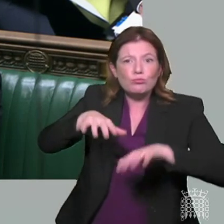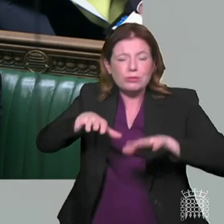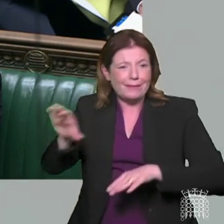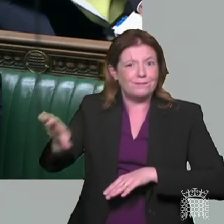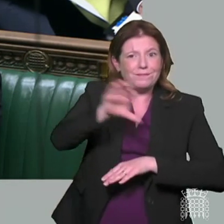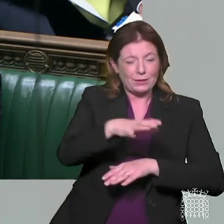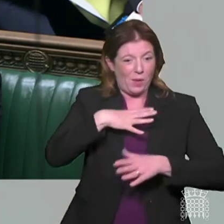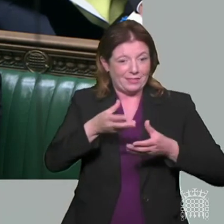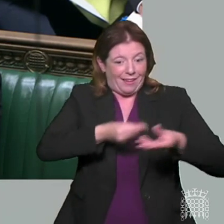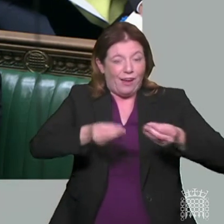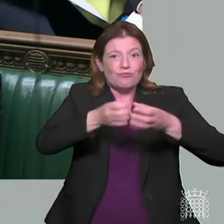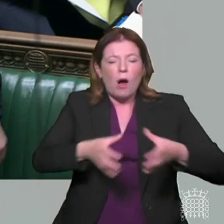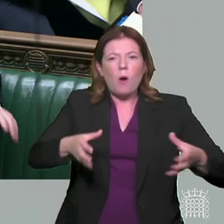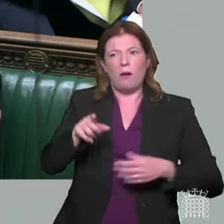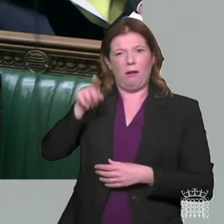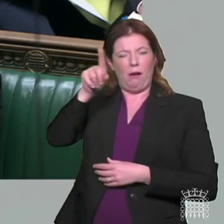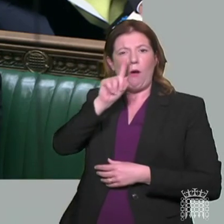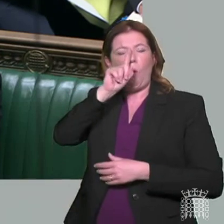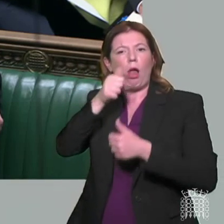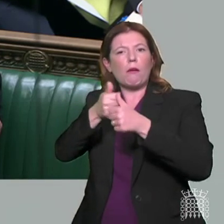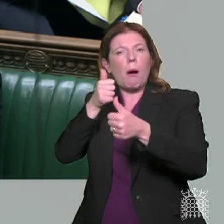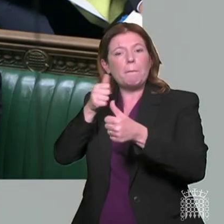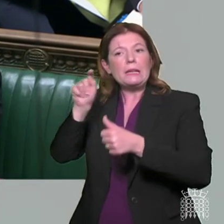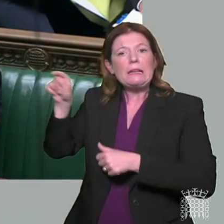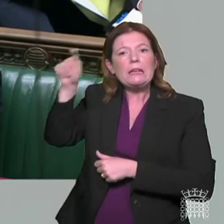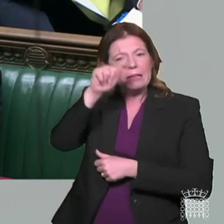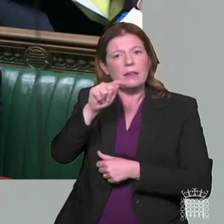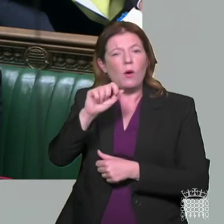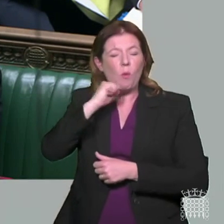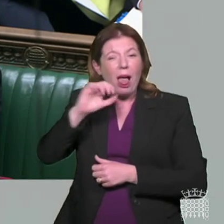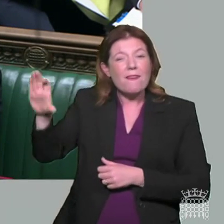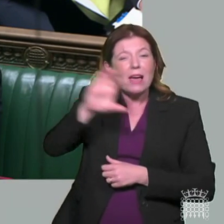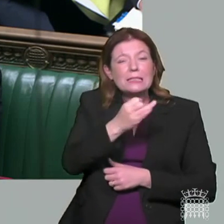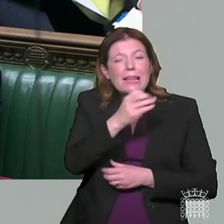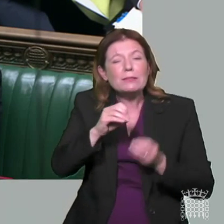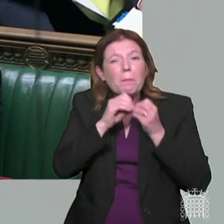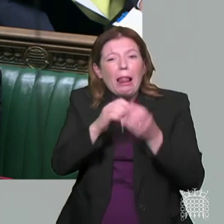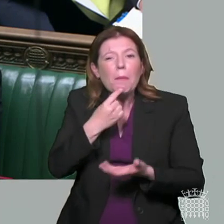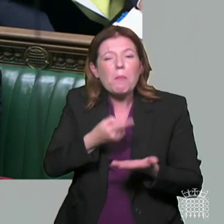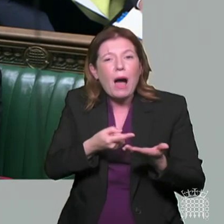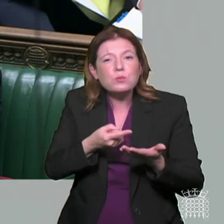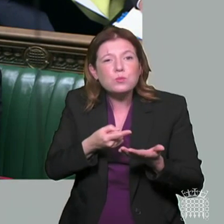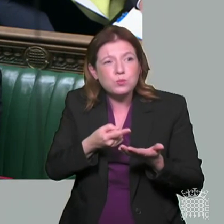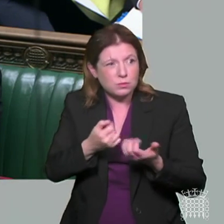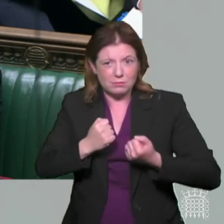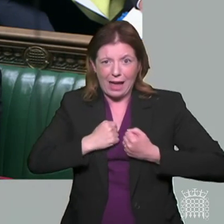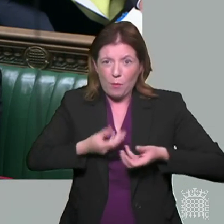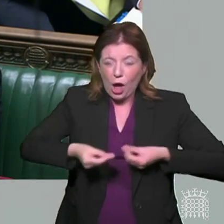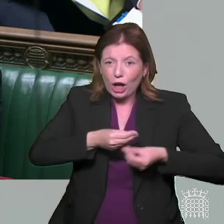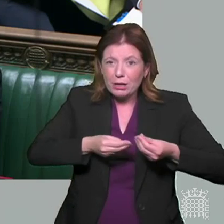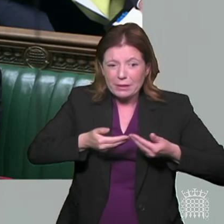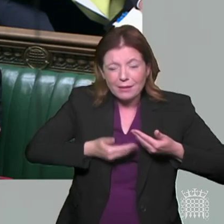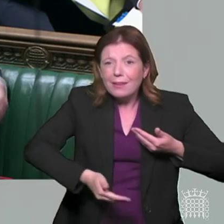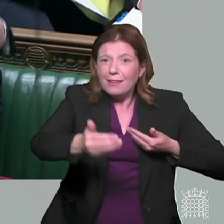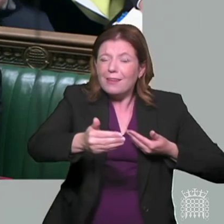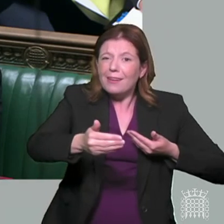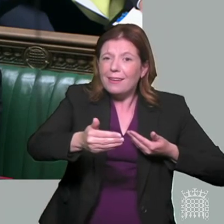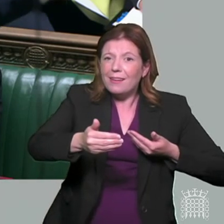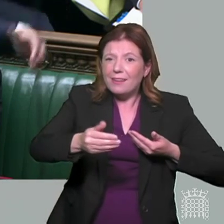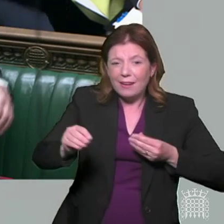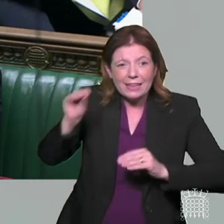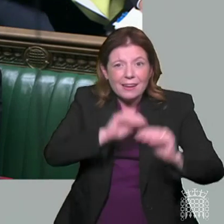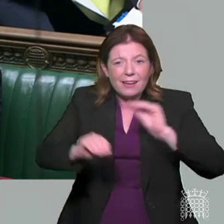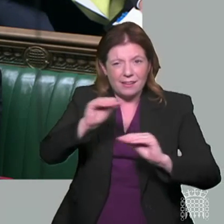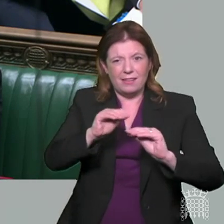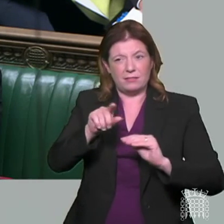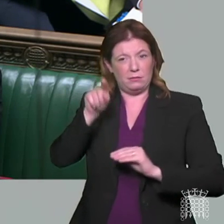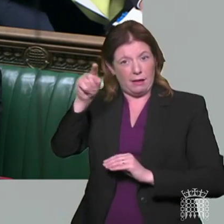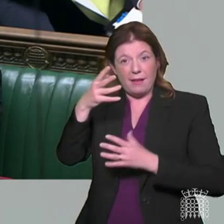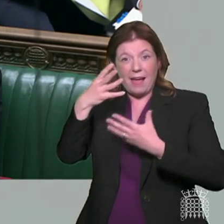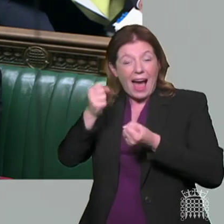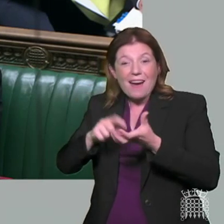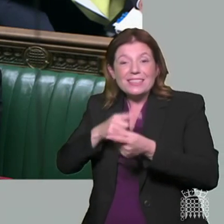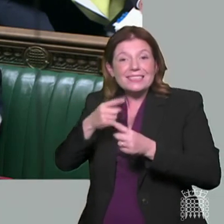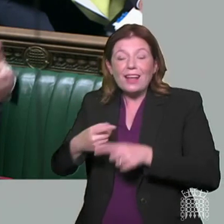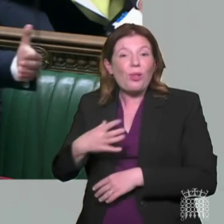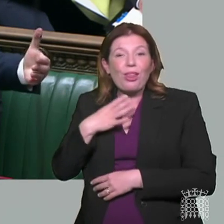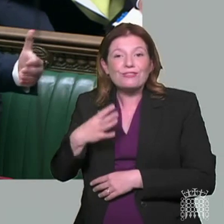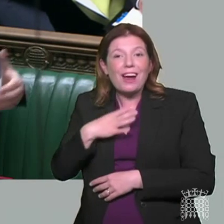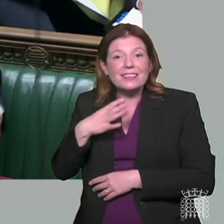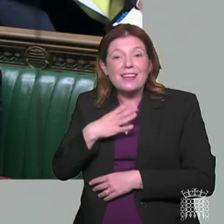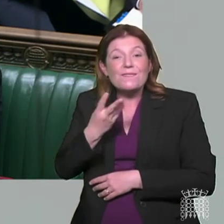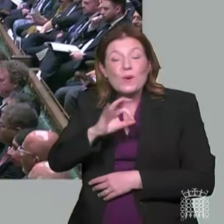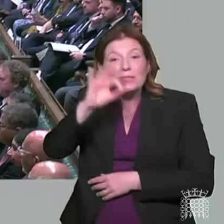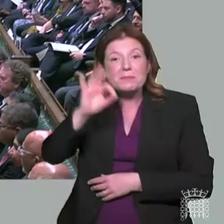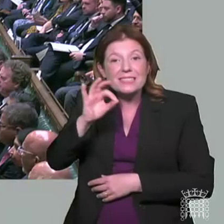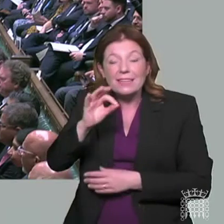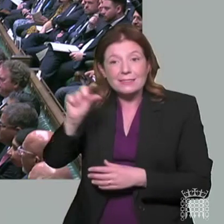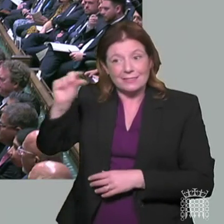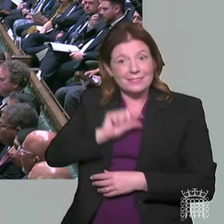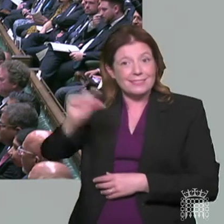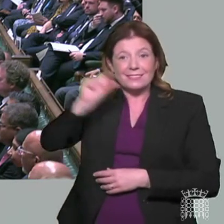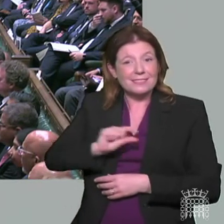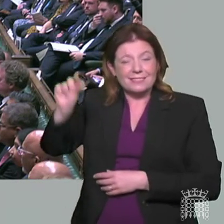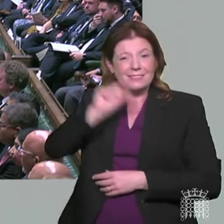As it happens, the oil companies concerned are on track to invest about £70 billion into our economy over the next few years, and they are already taxed at a rate of 40%.